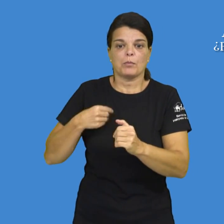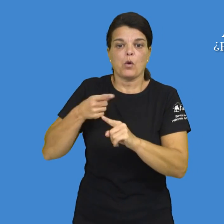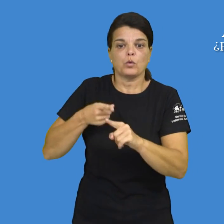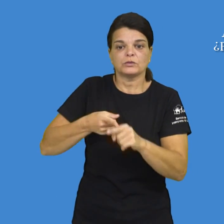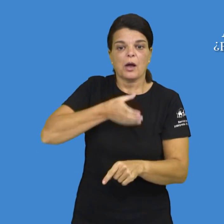usar